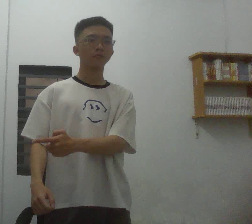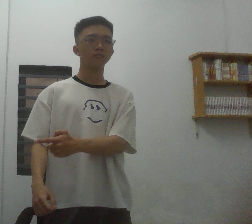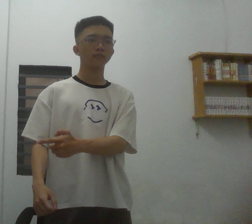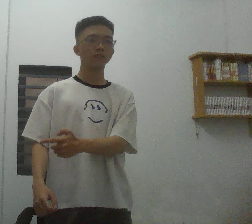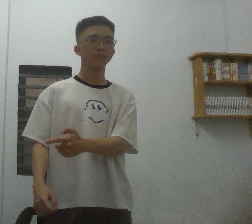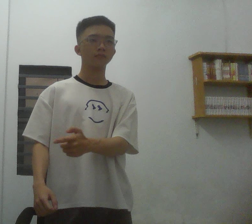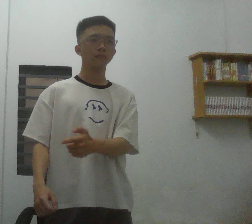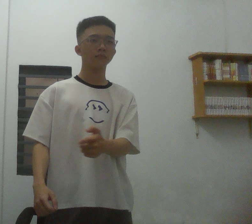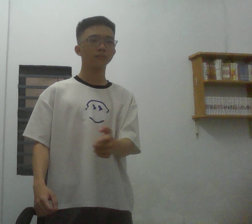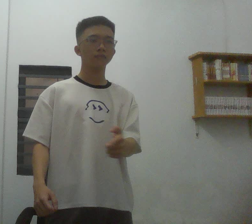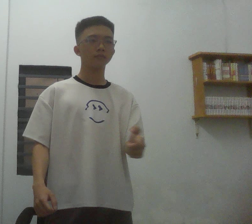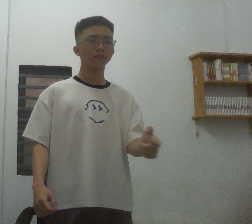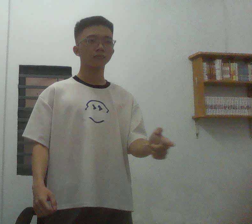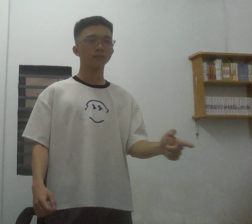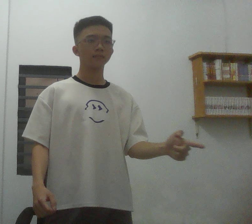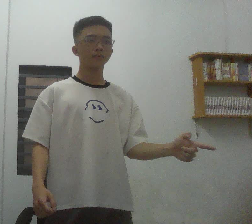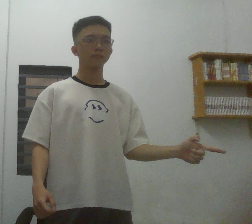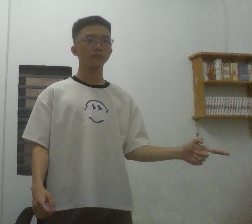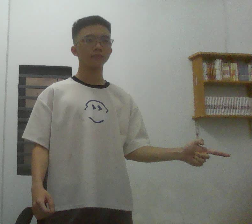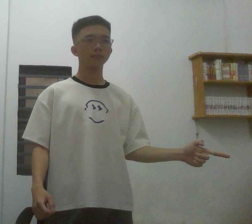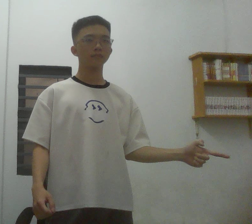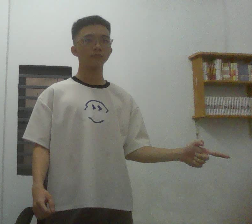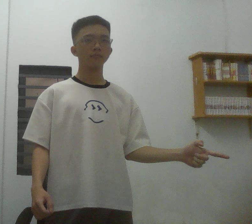cac ban